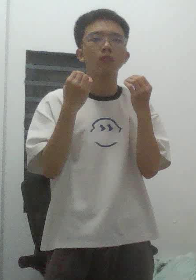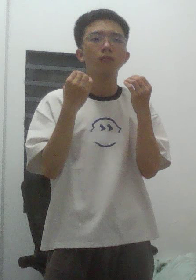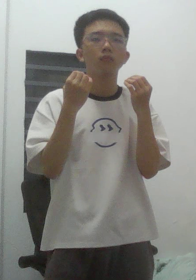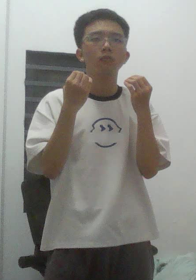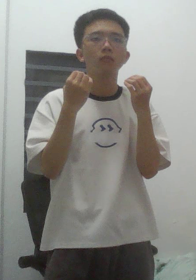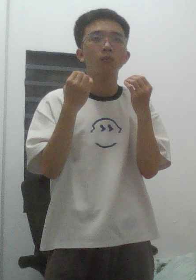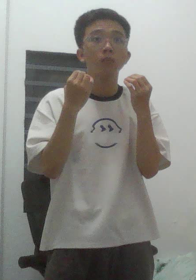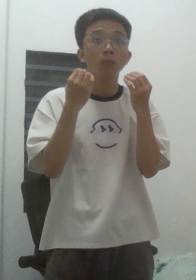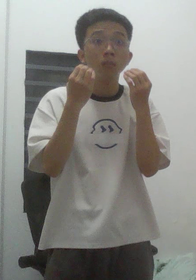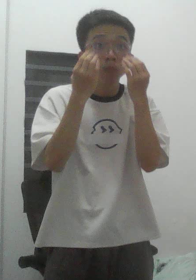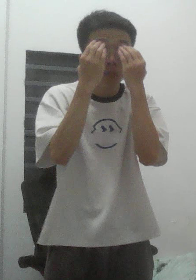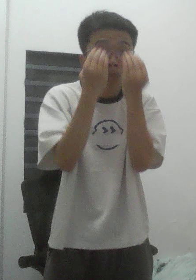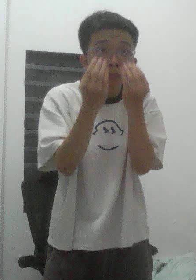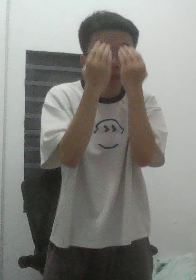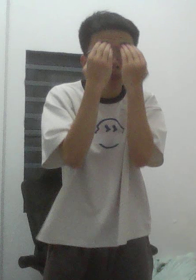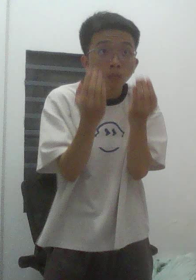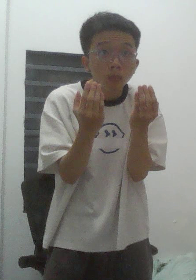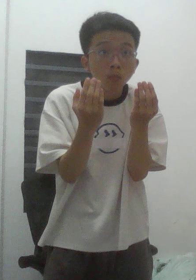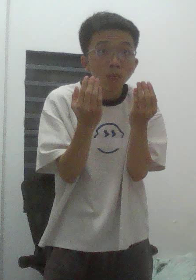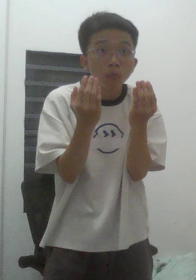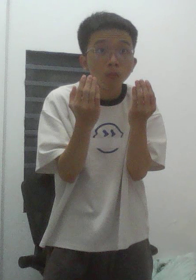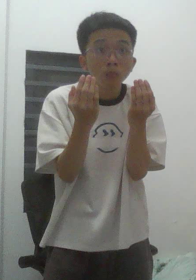ngac nhien